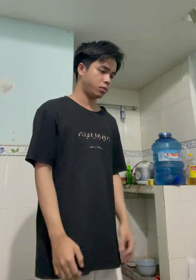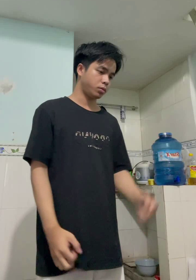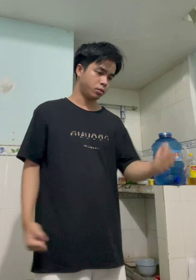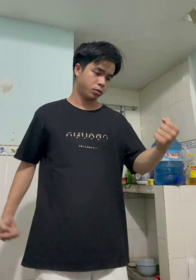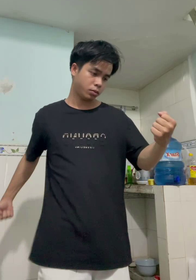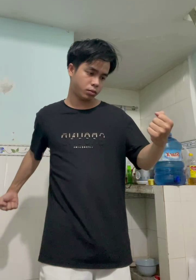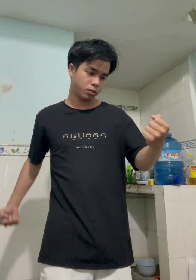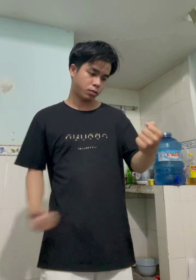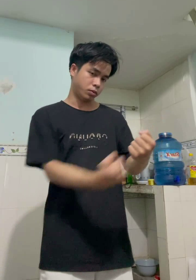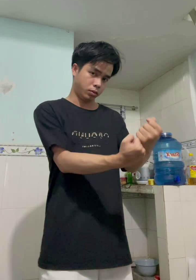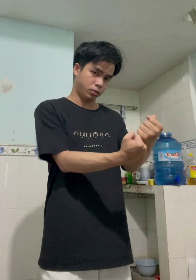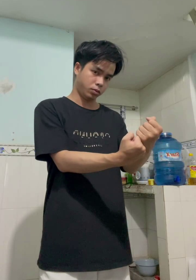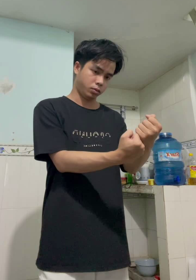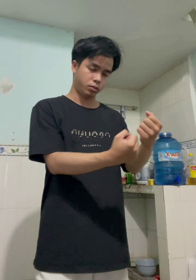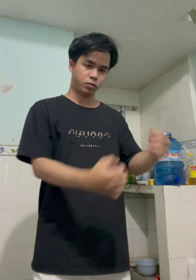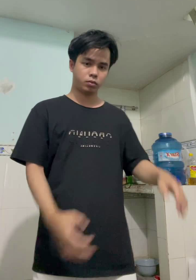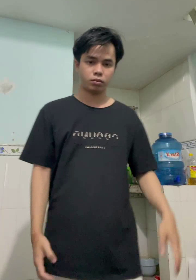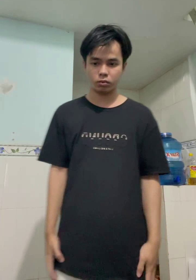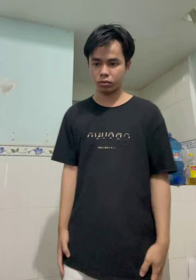ho tro